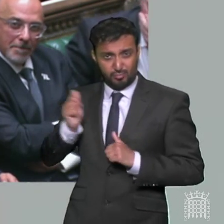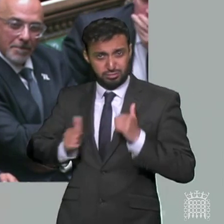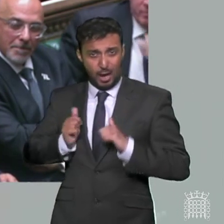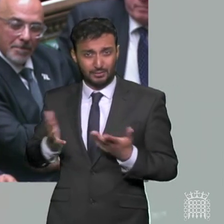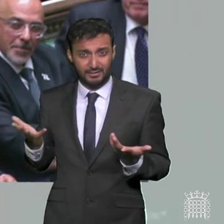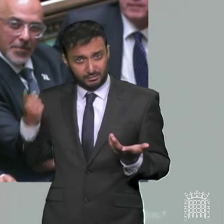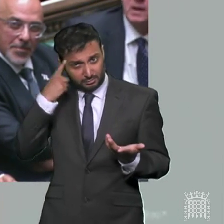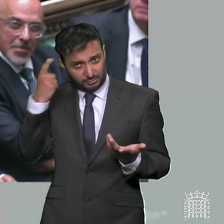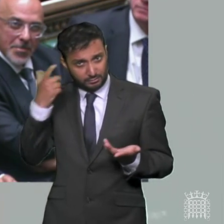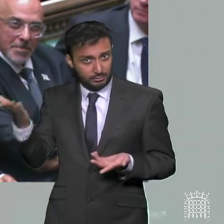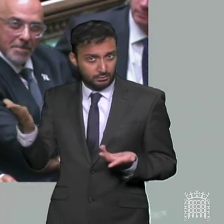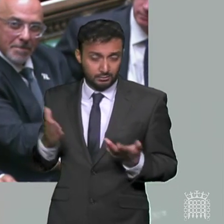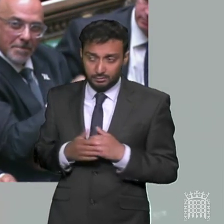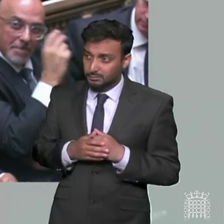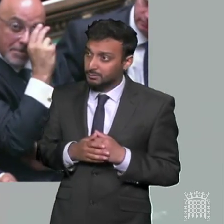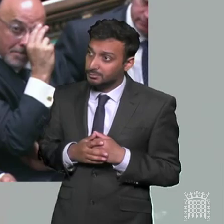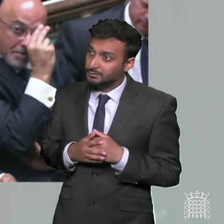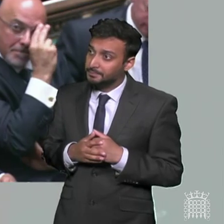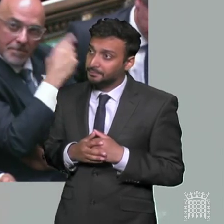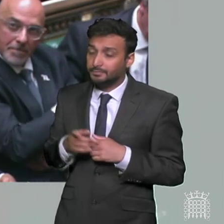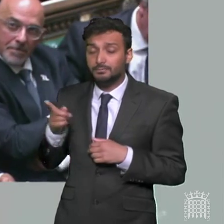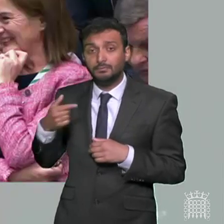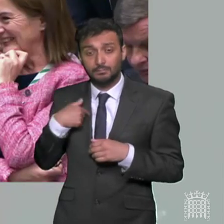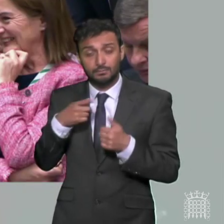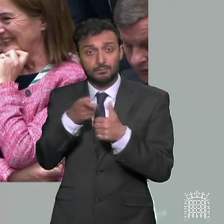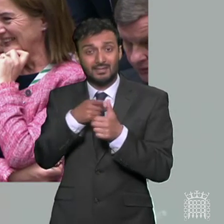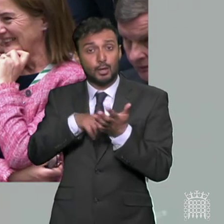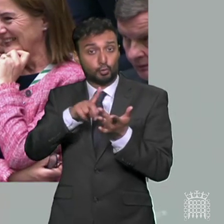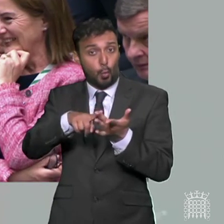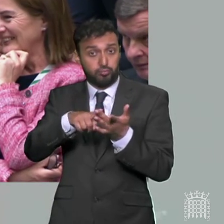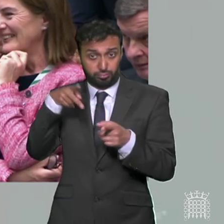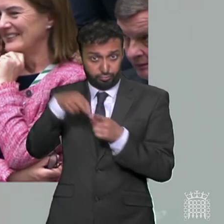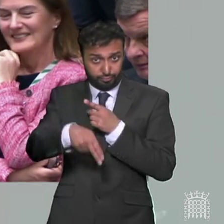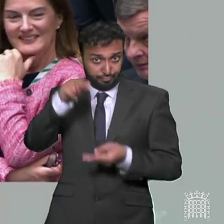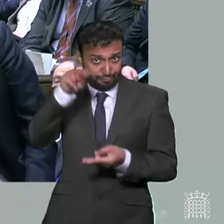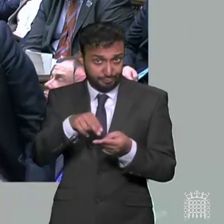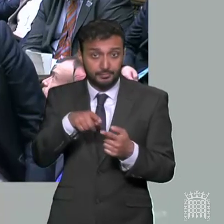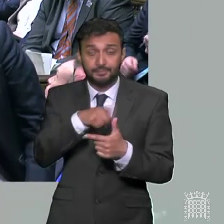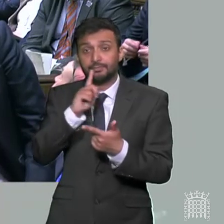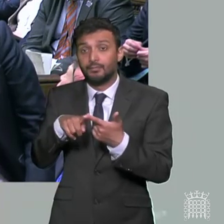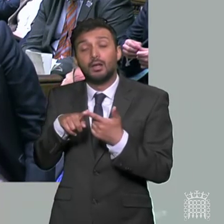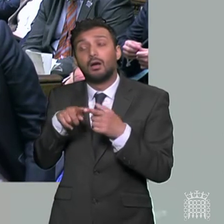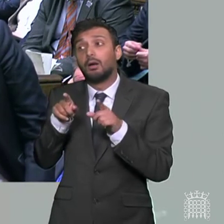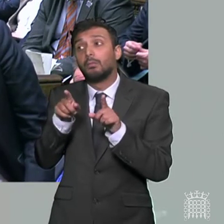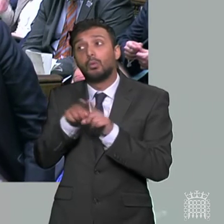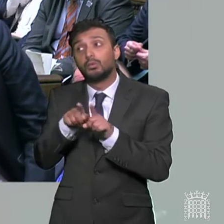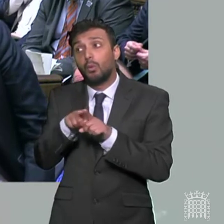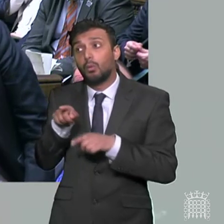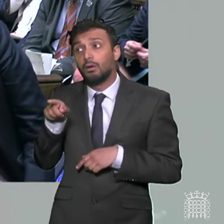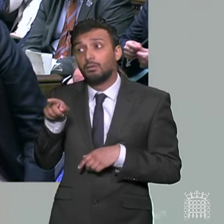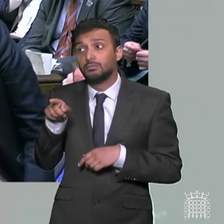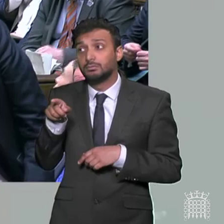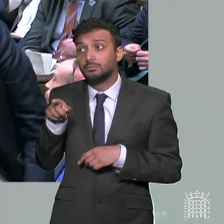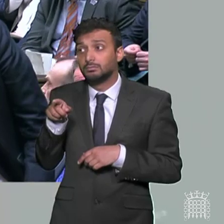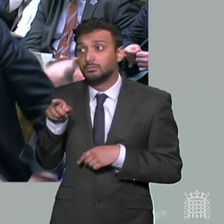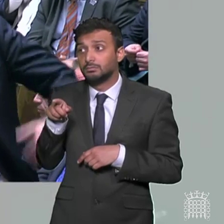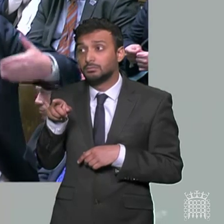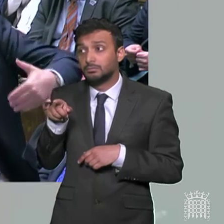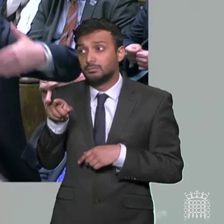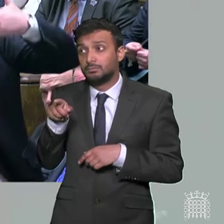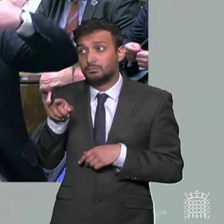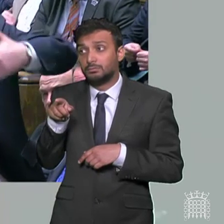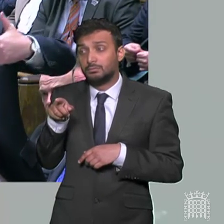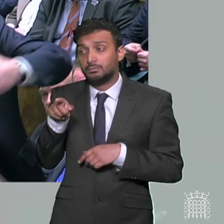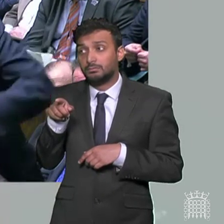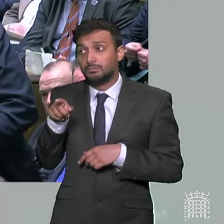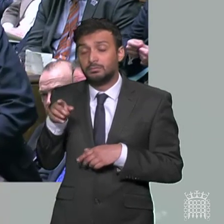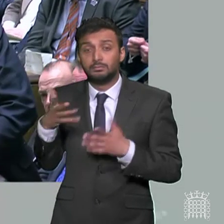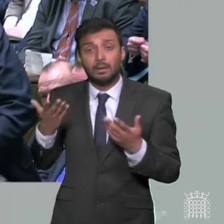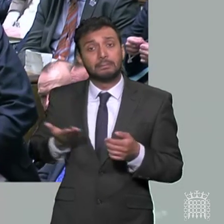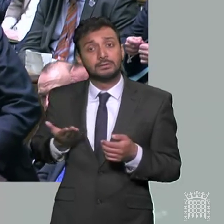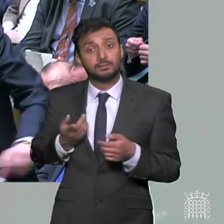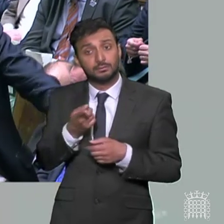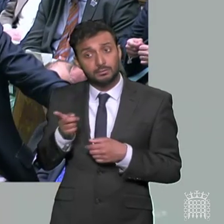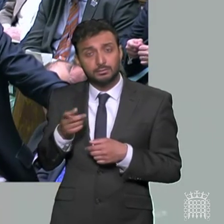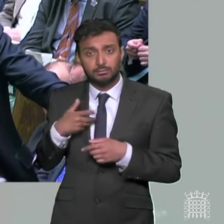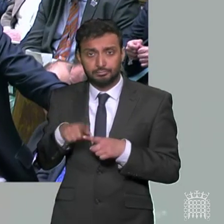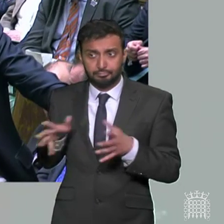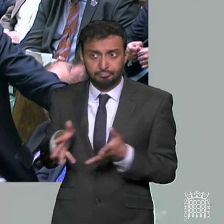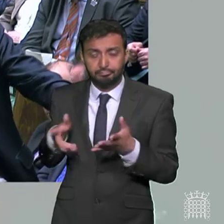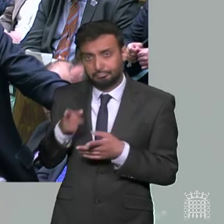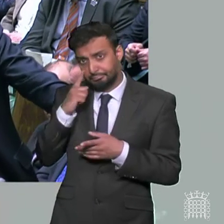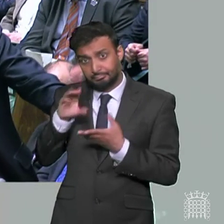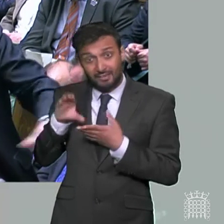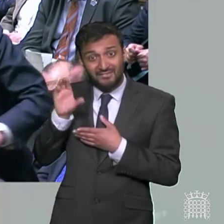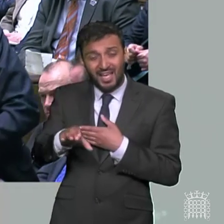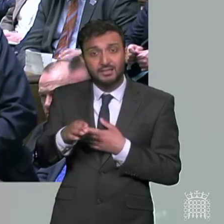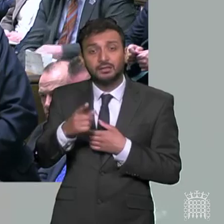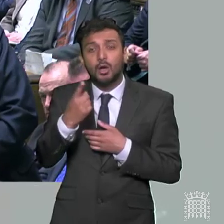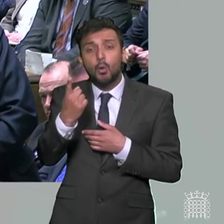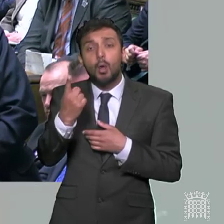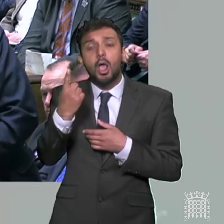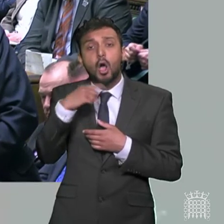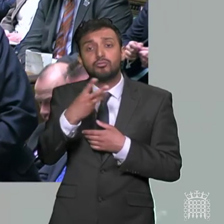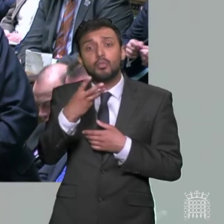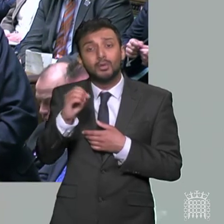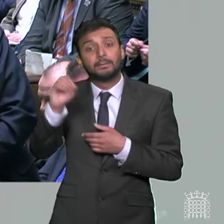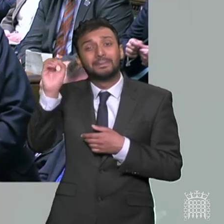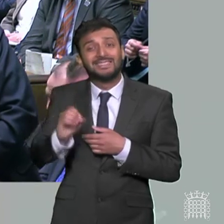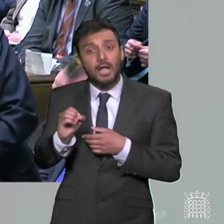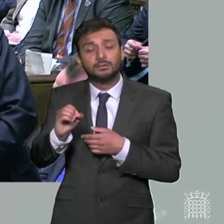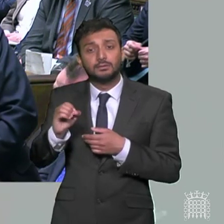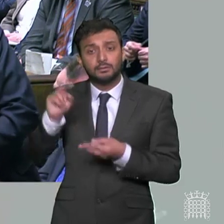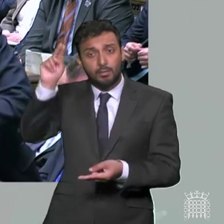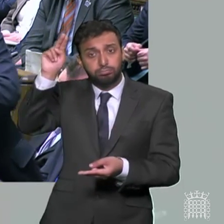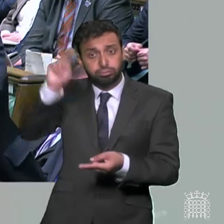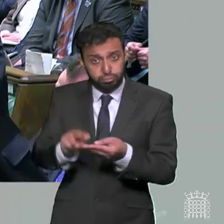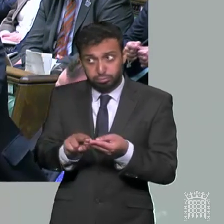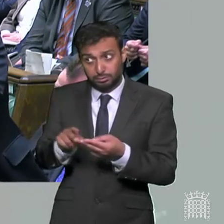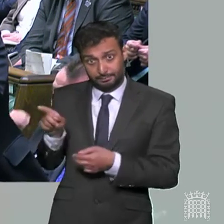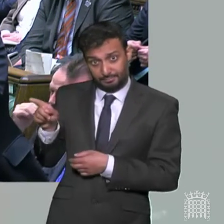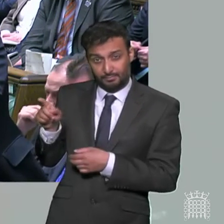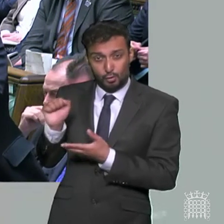What we are doing is not only cutting people’s contributions under national insurance but helping businesses to invest with the 130% super deduction that my right honourable Friend the Chancellor put in.